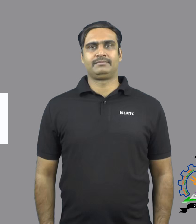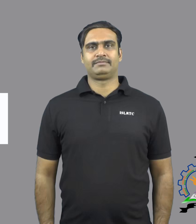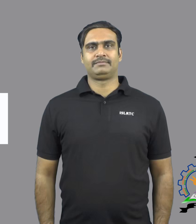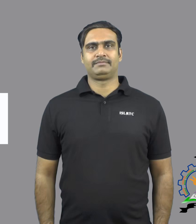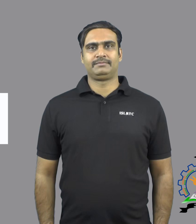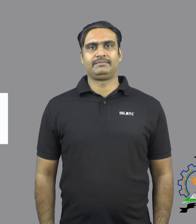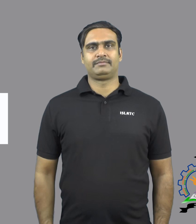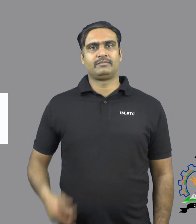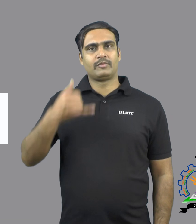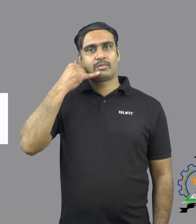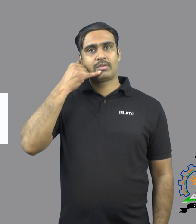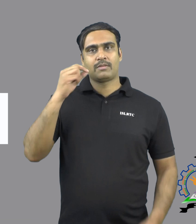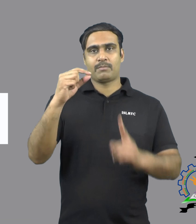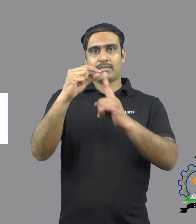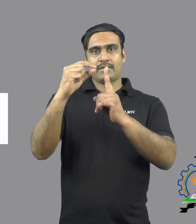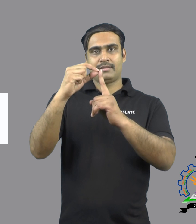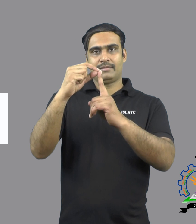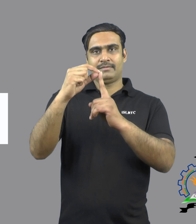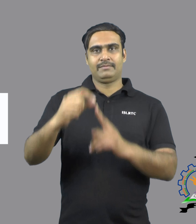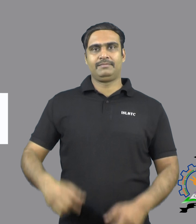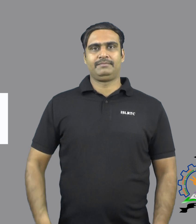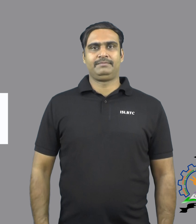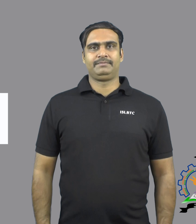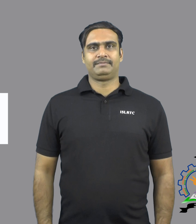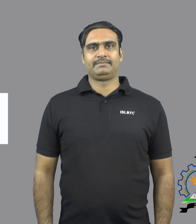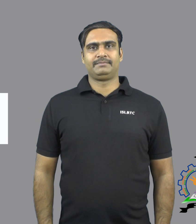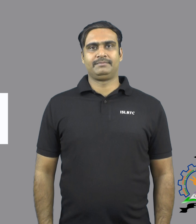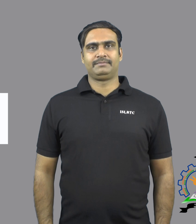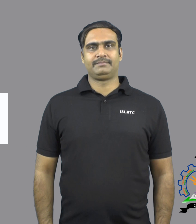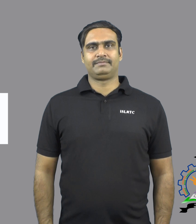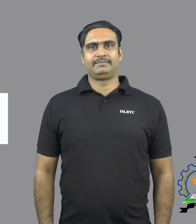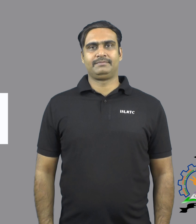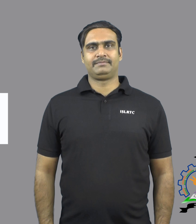Panasonic Mobile